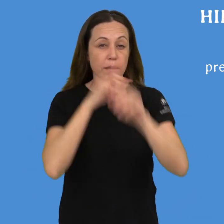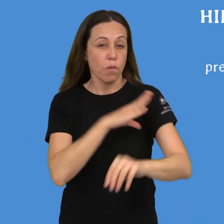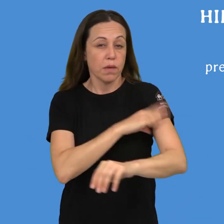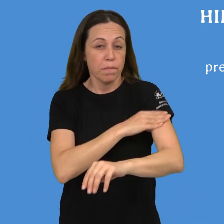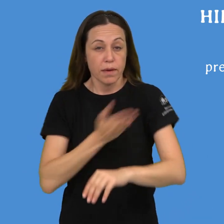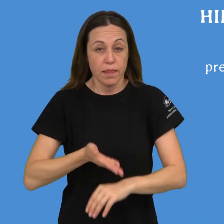tensión